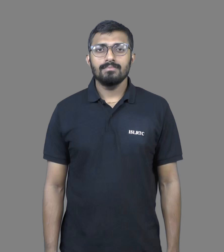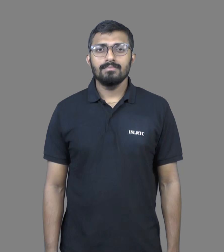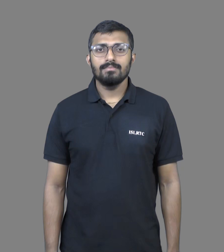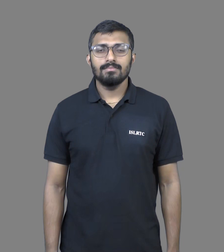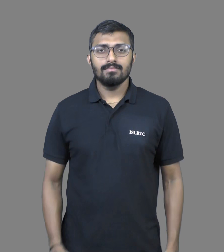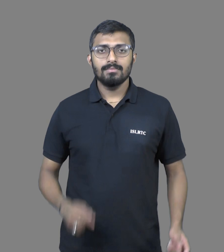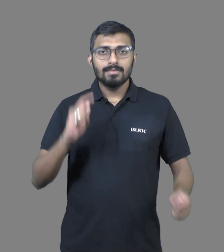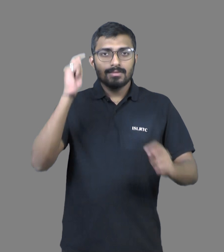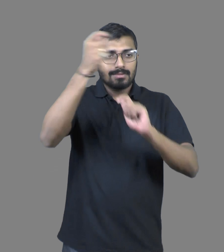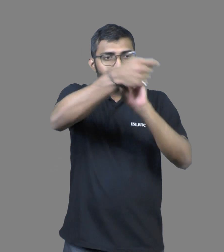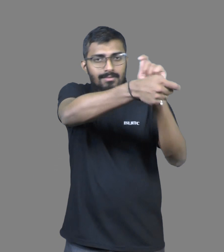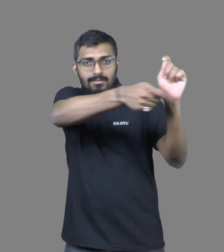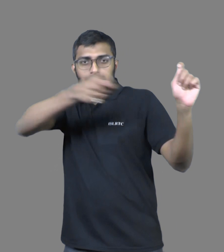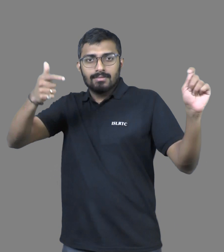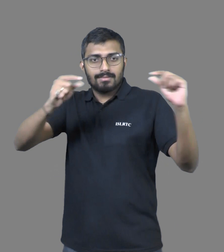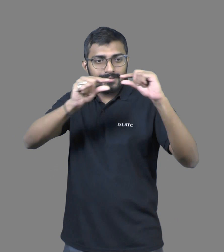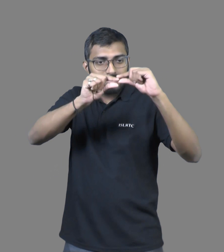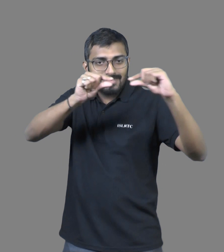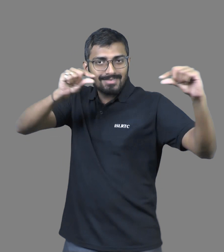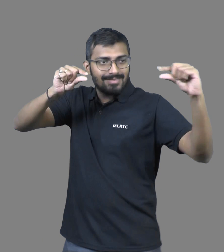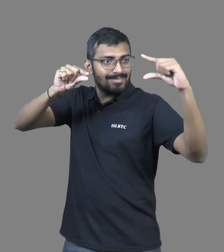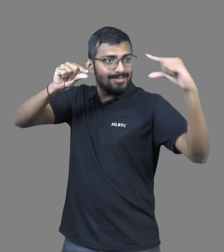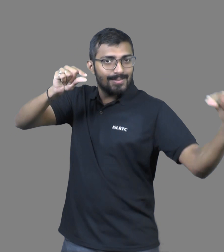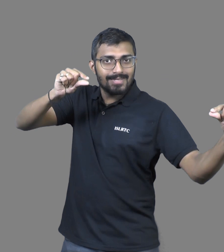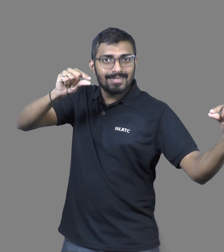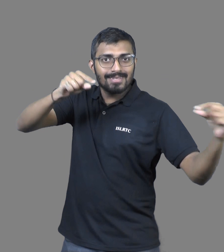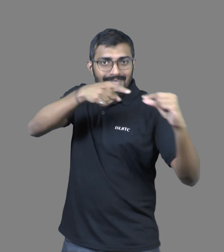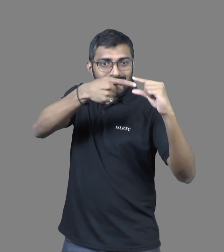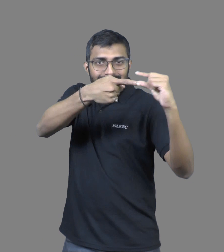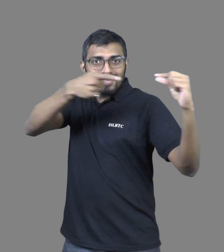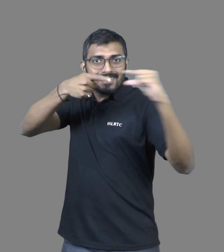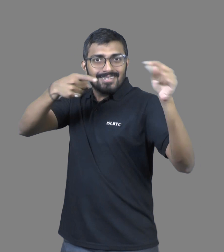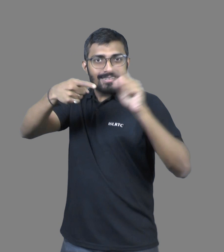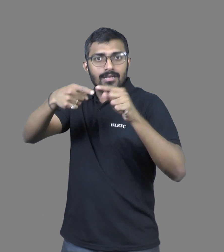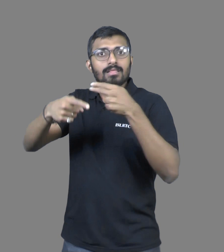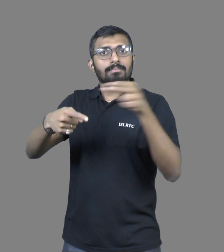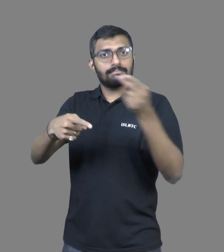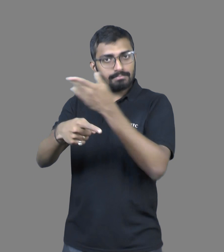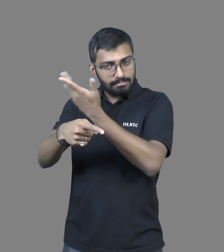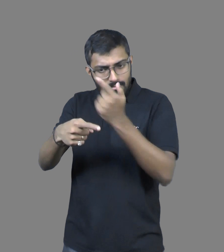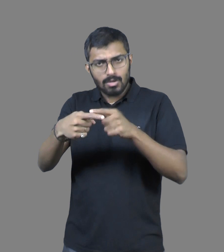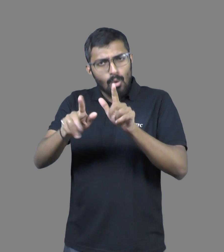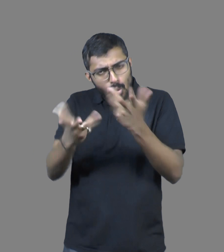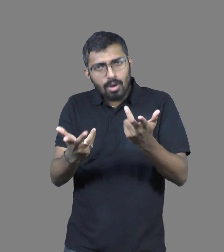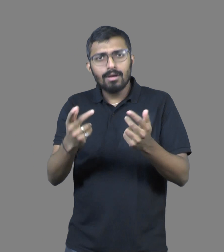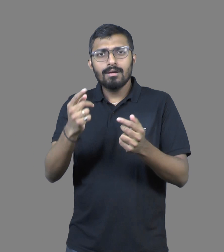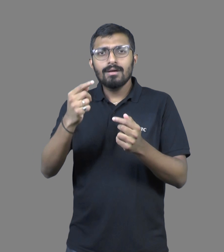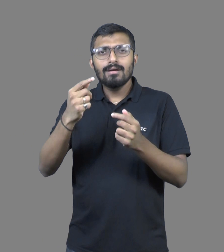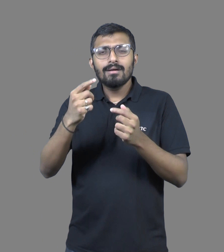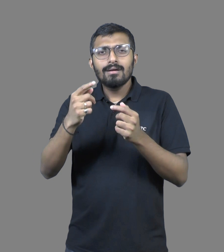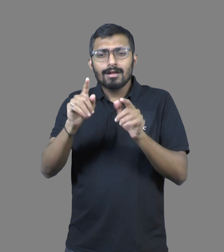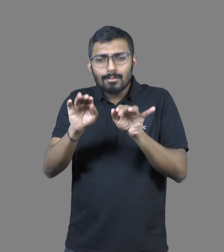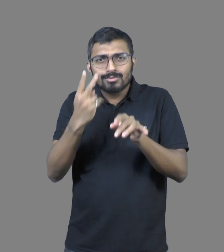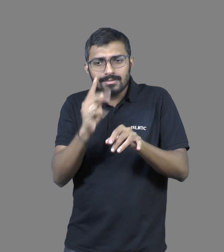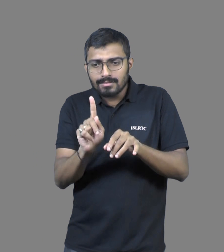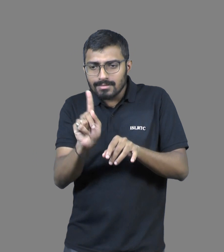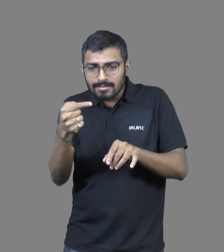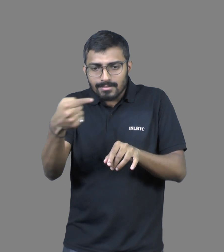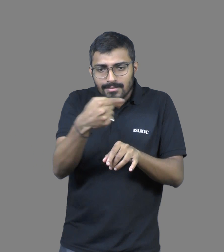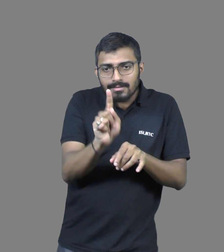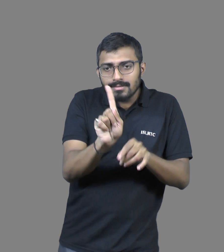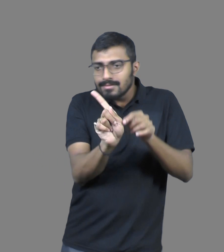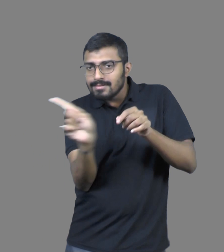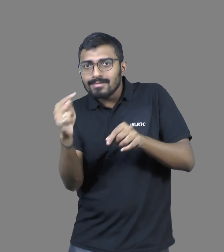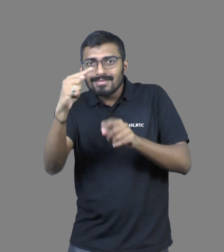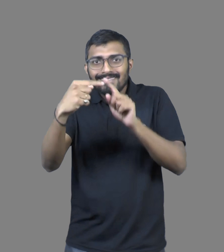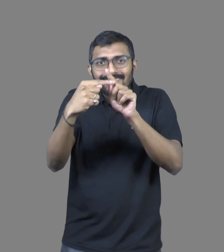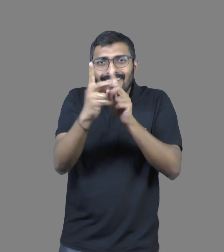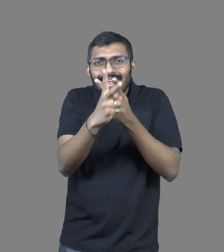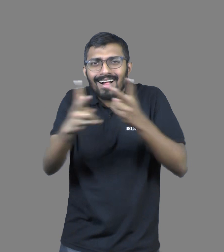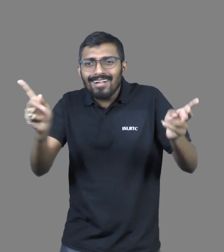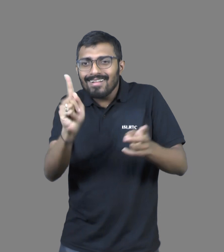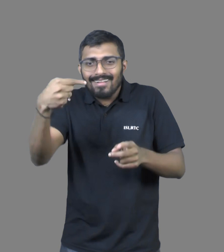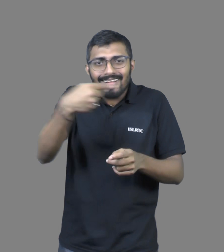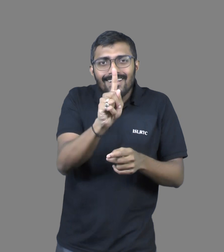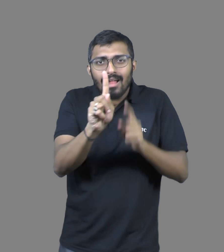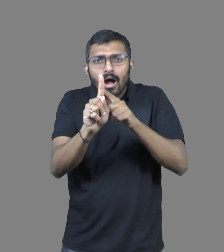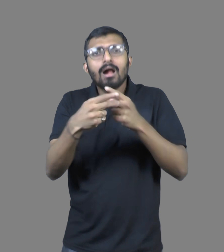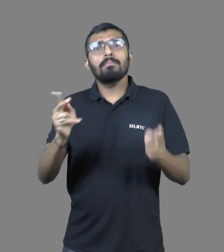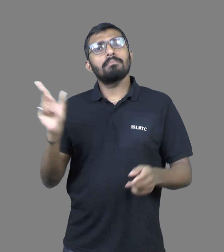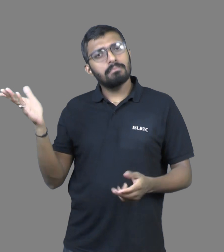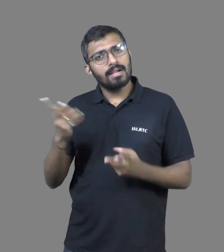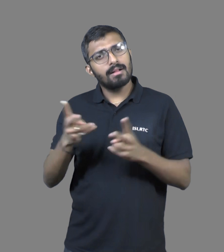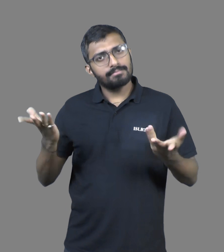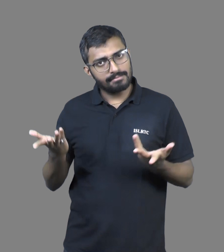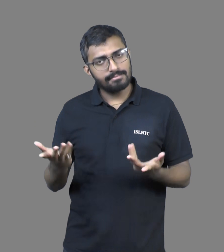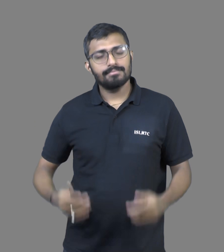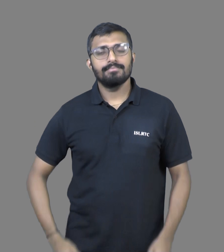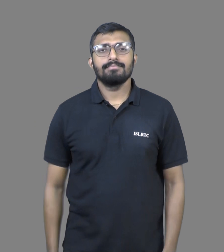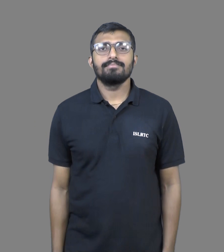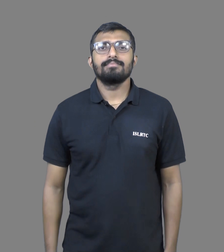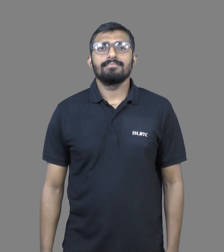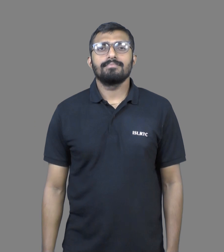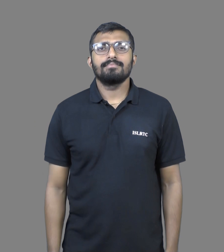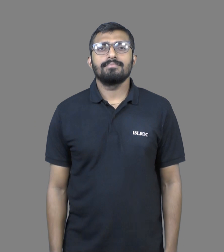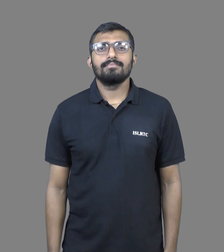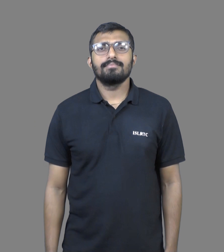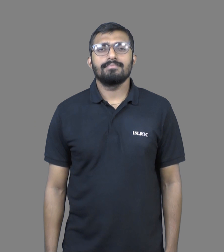Arrow